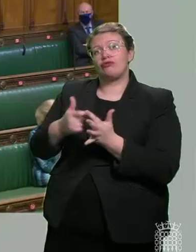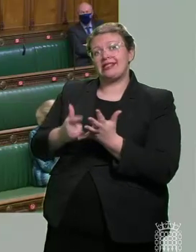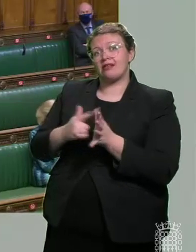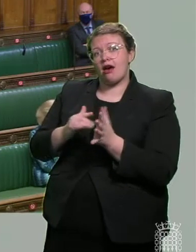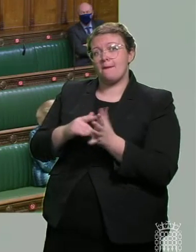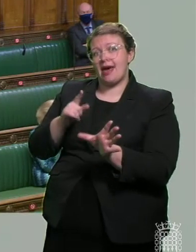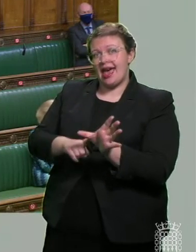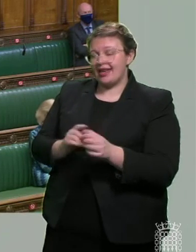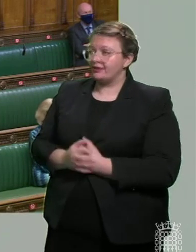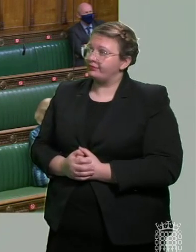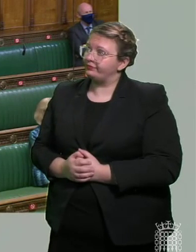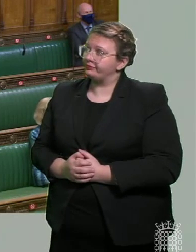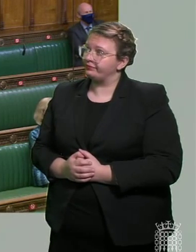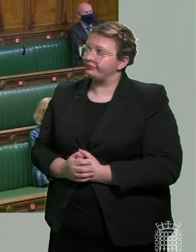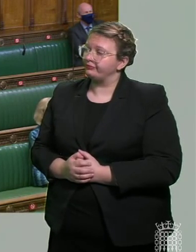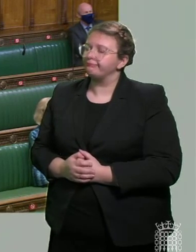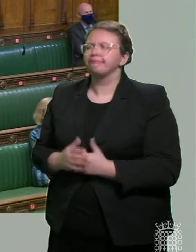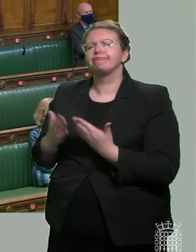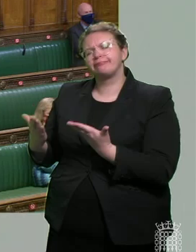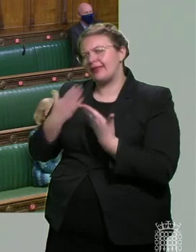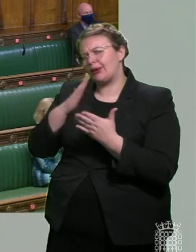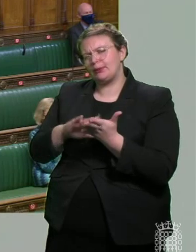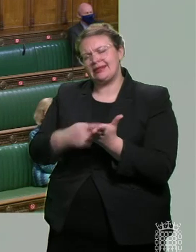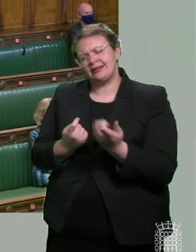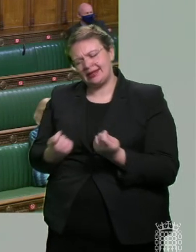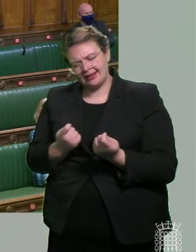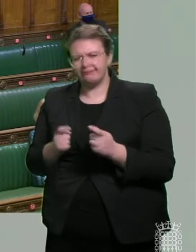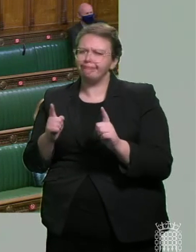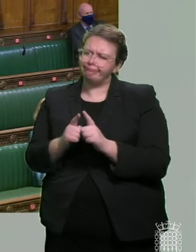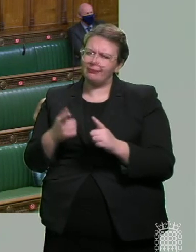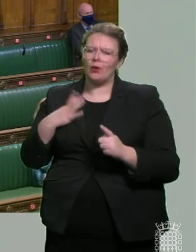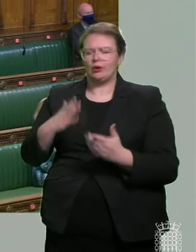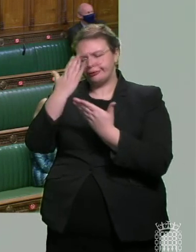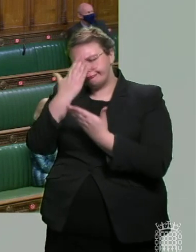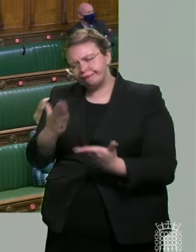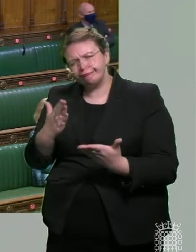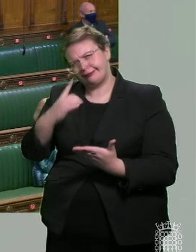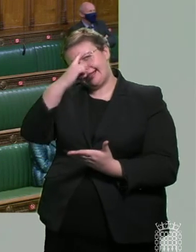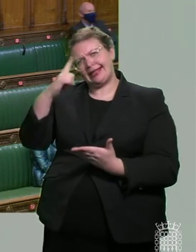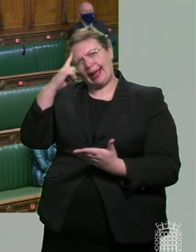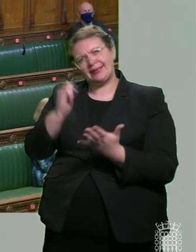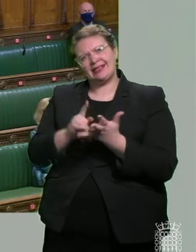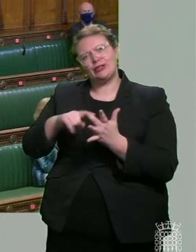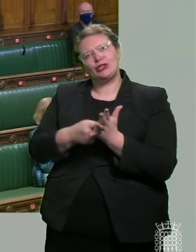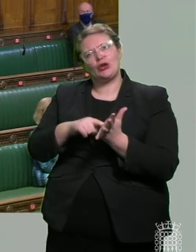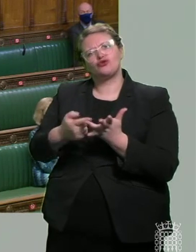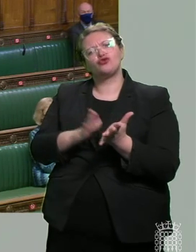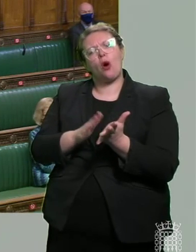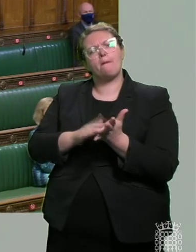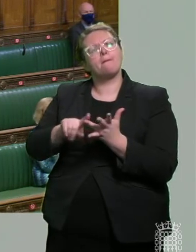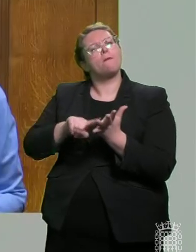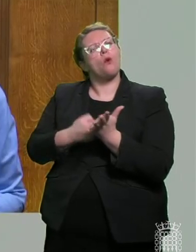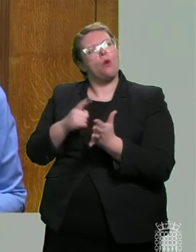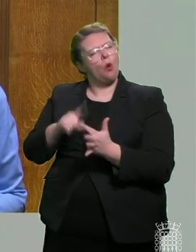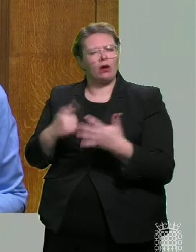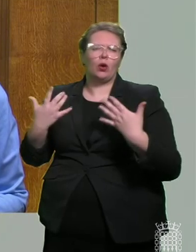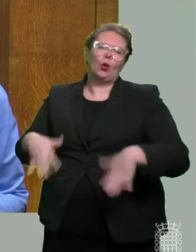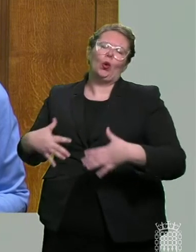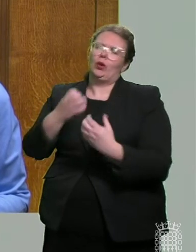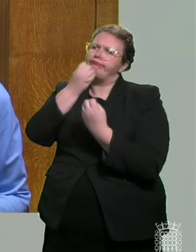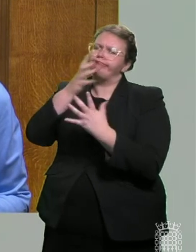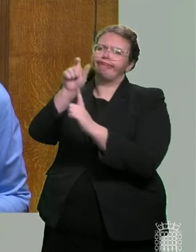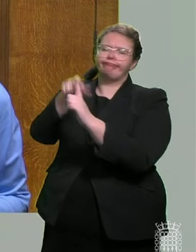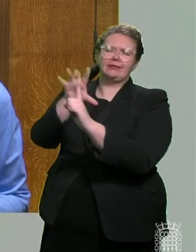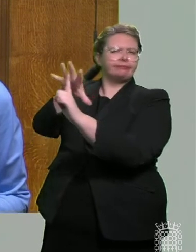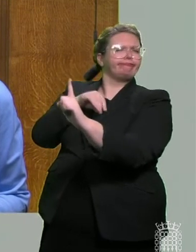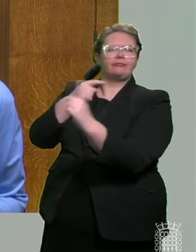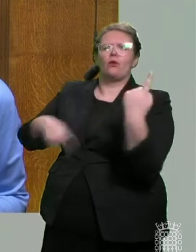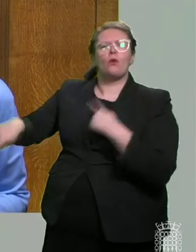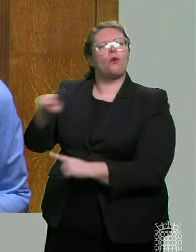I join the whole House in paying tribute to Captain Sir Tom Moore, who was indeed an inspiration to all of us, a beacon of light at a time of darkness and a true gentleman.